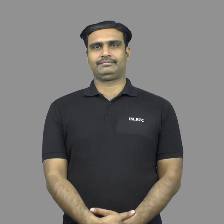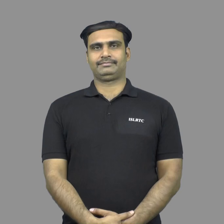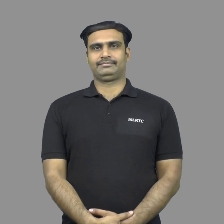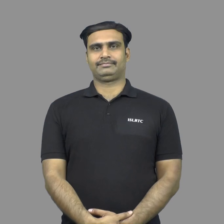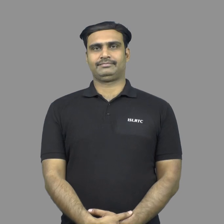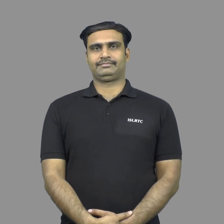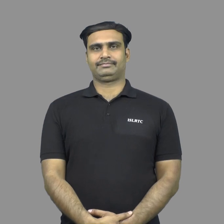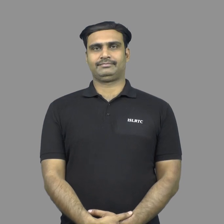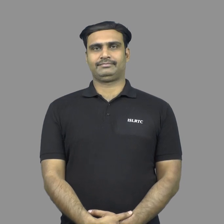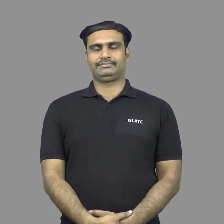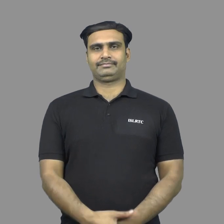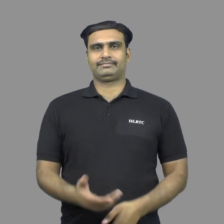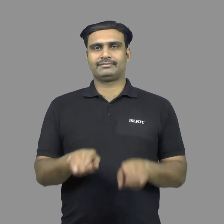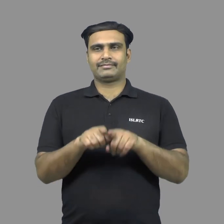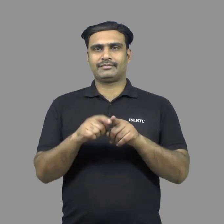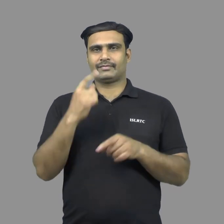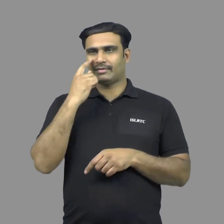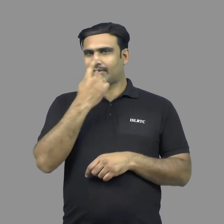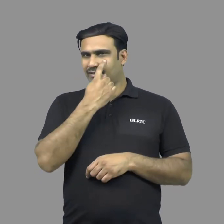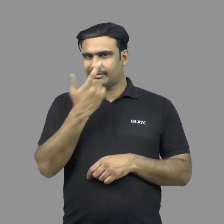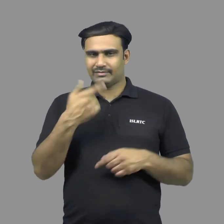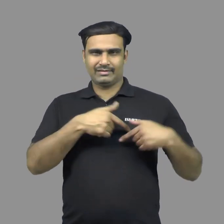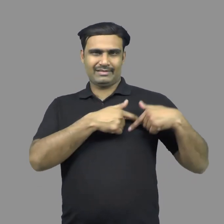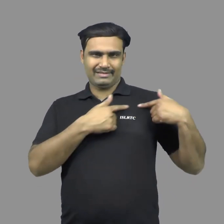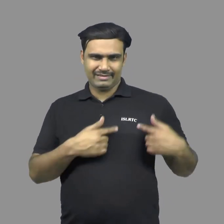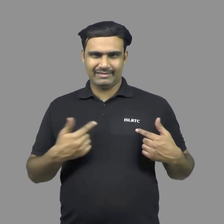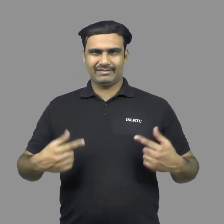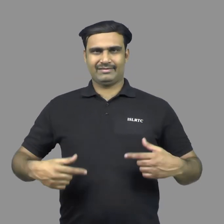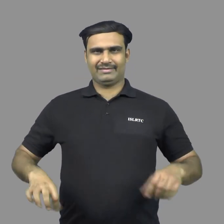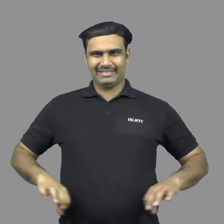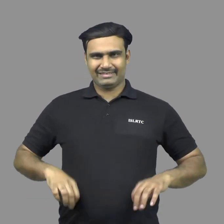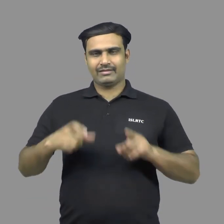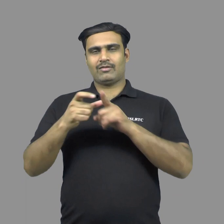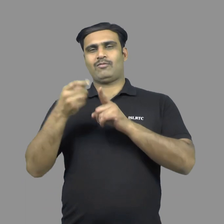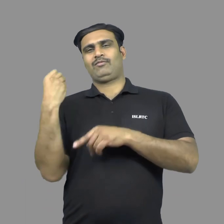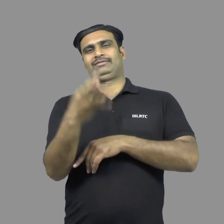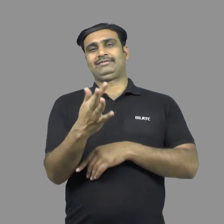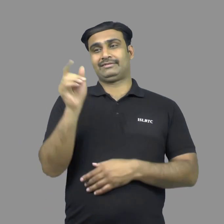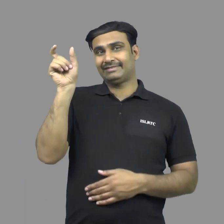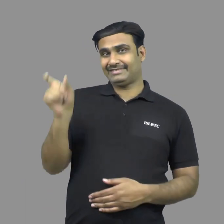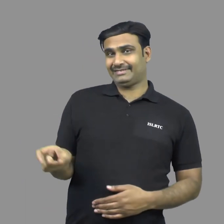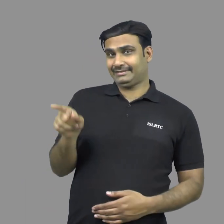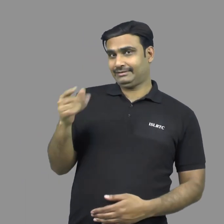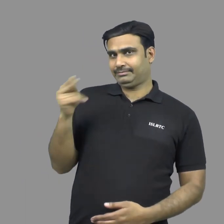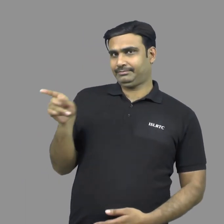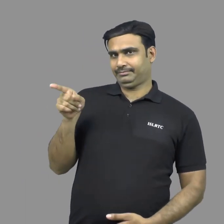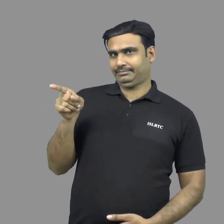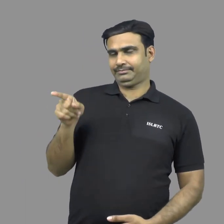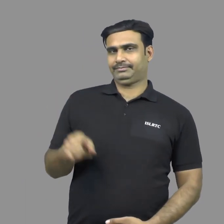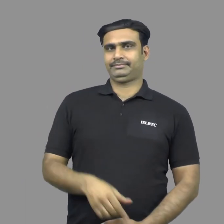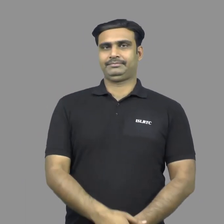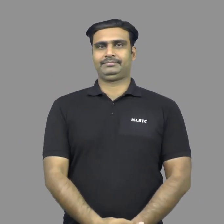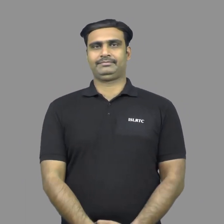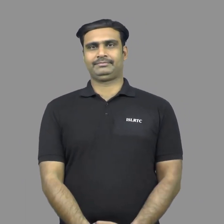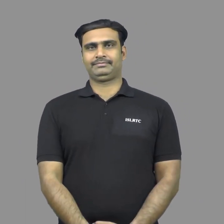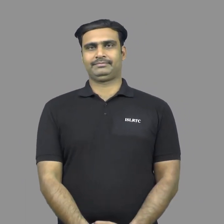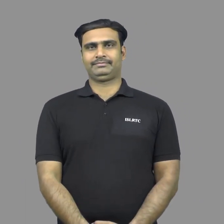Doner